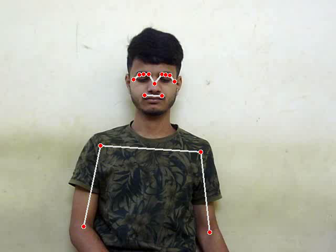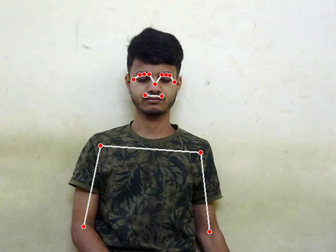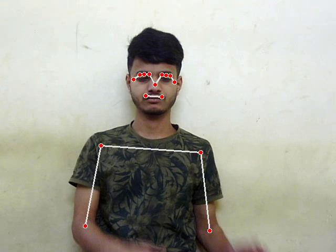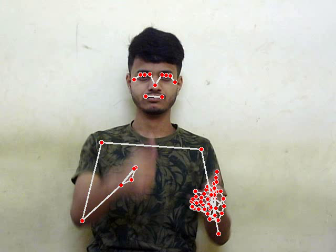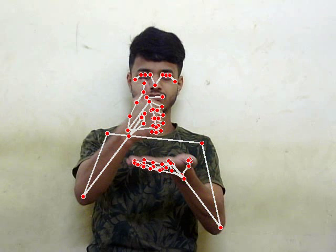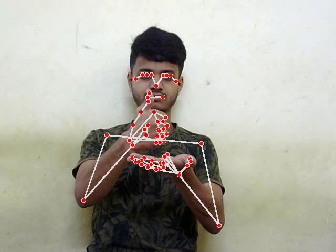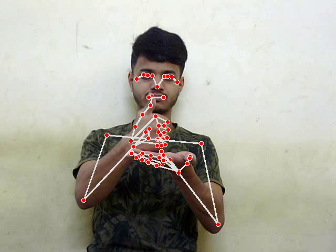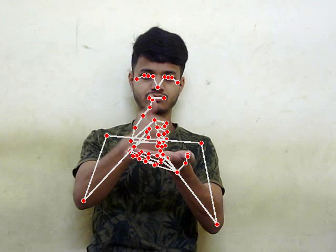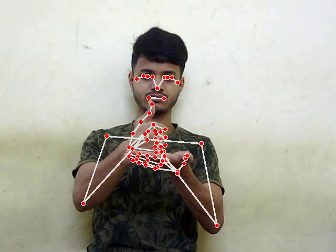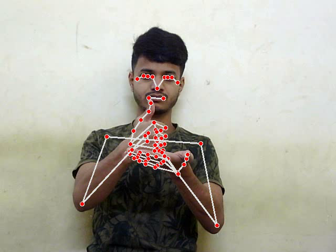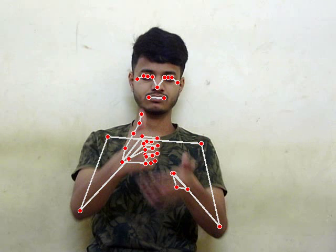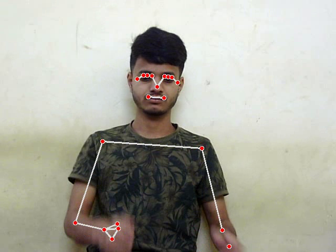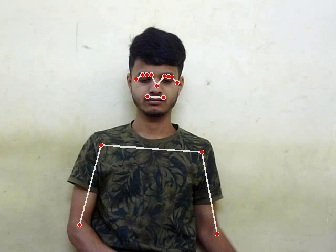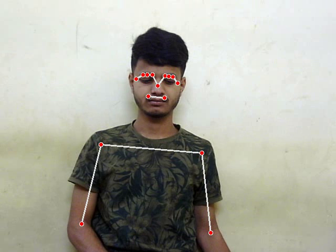help